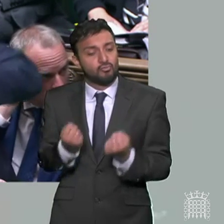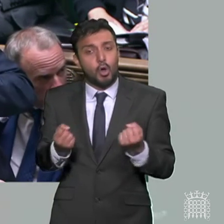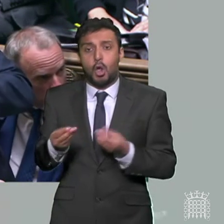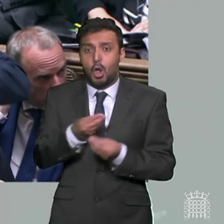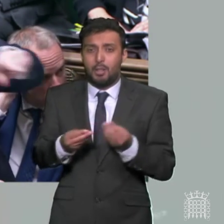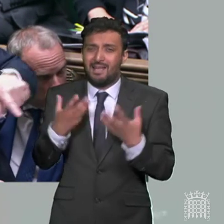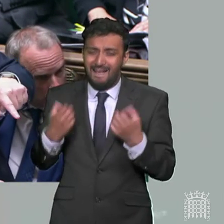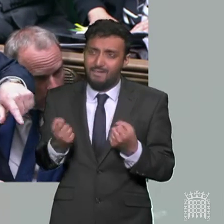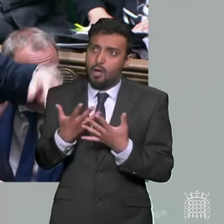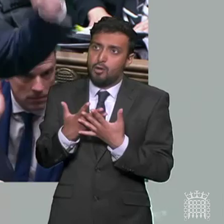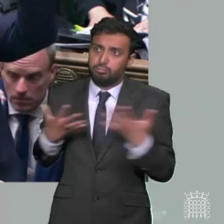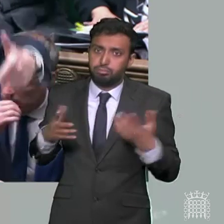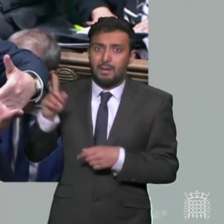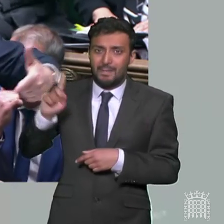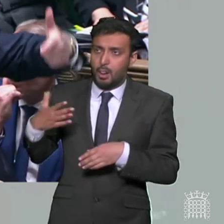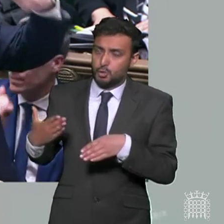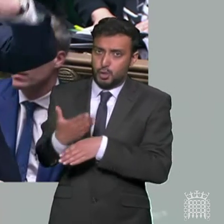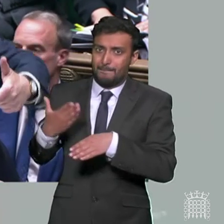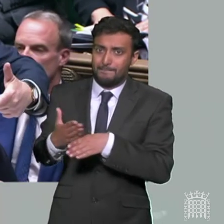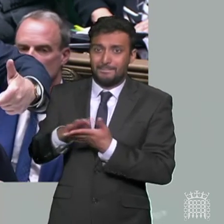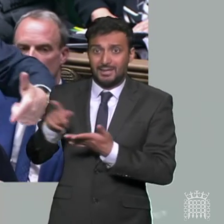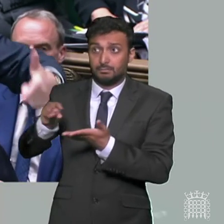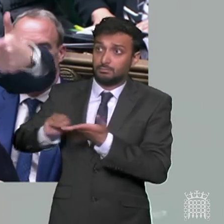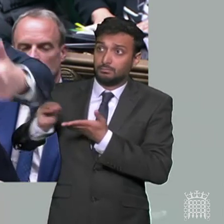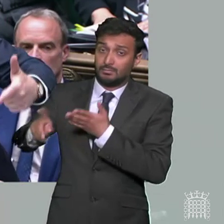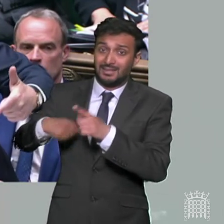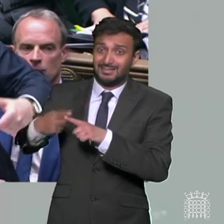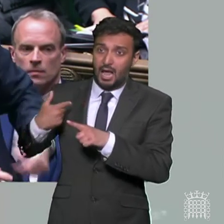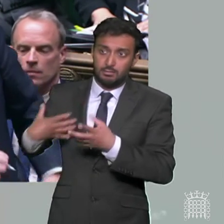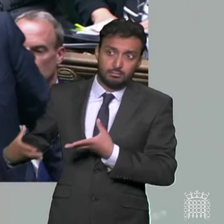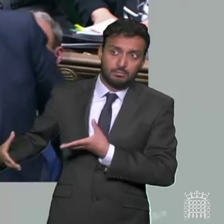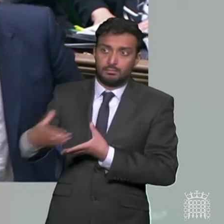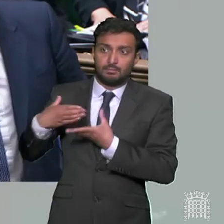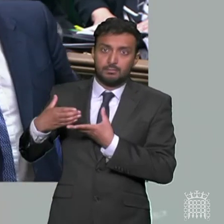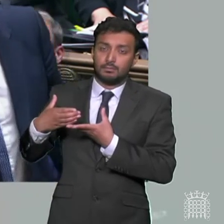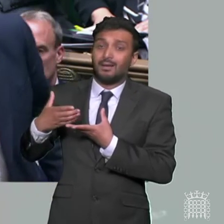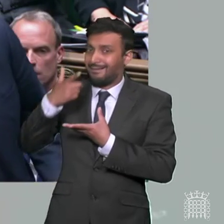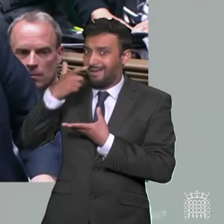That is giving us the revenue to pay and to cushion people at this difficult time.